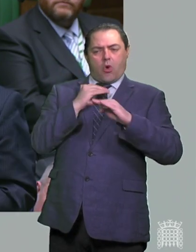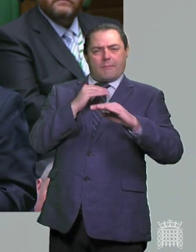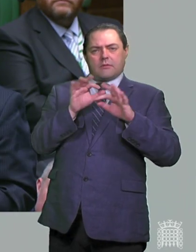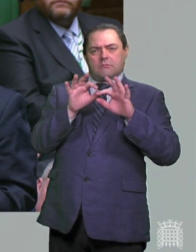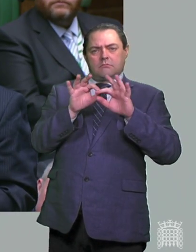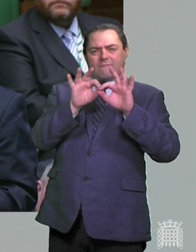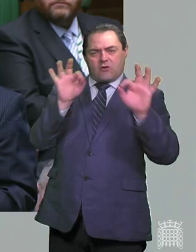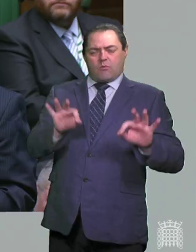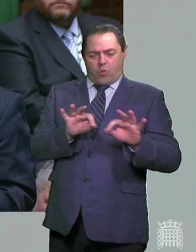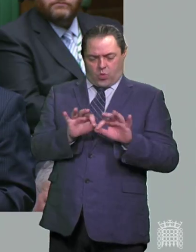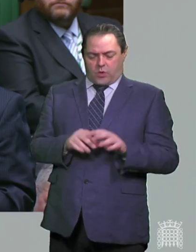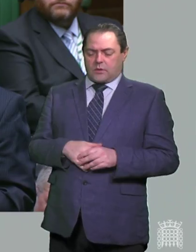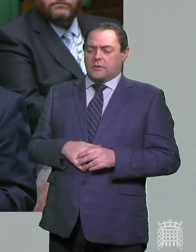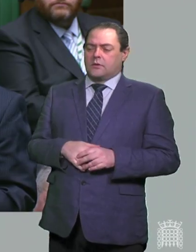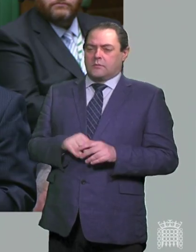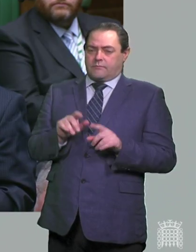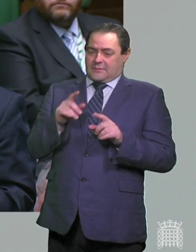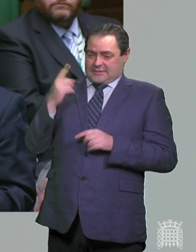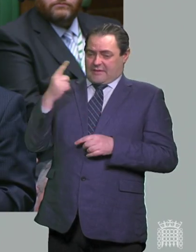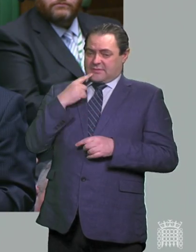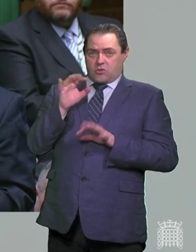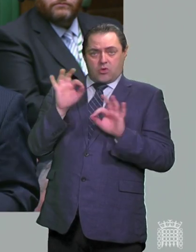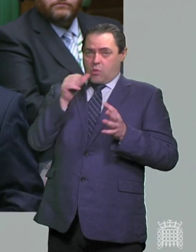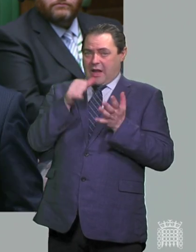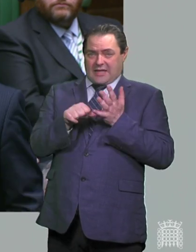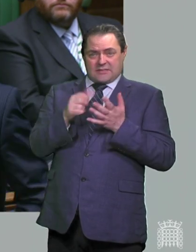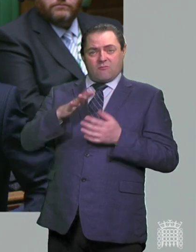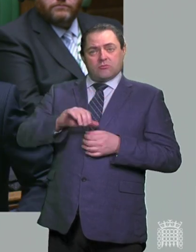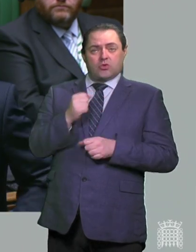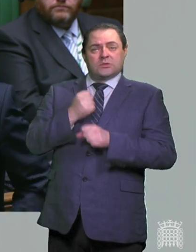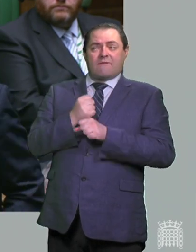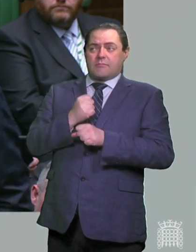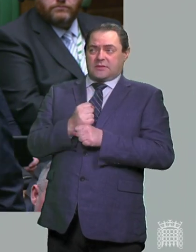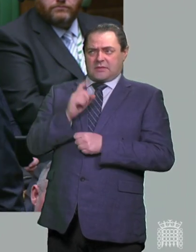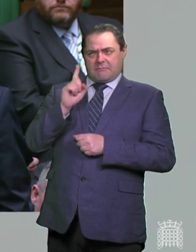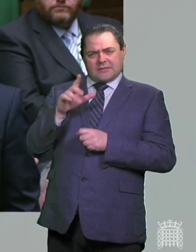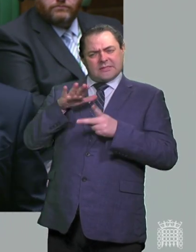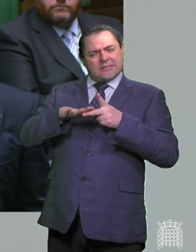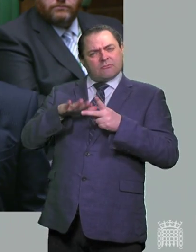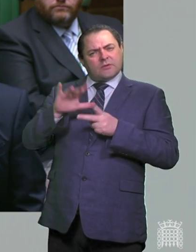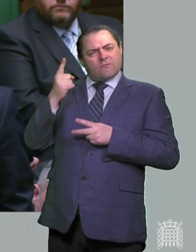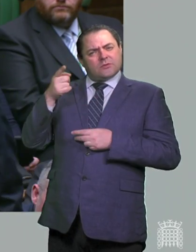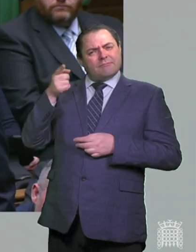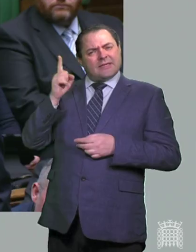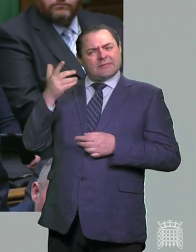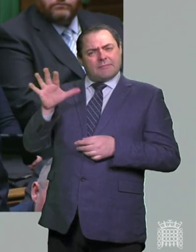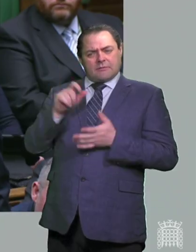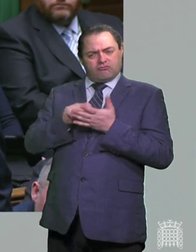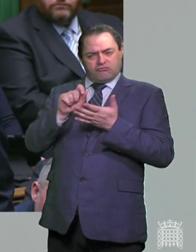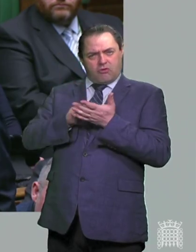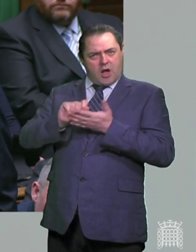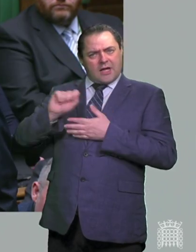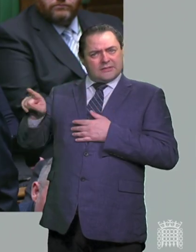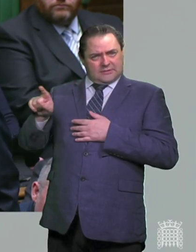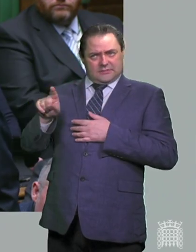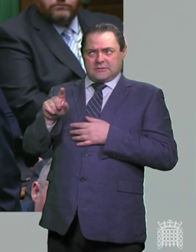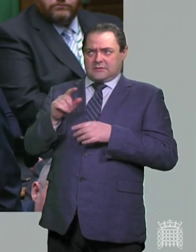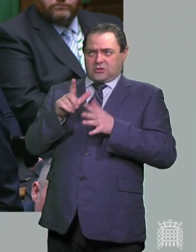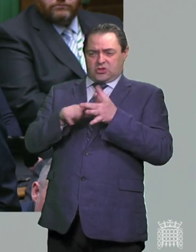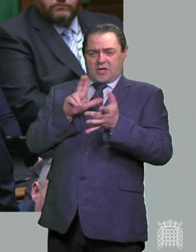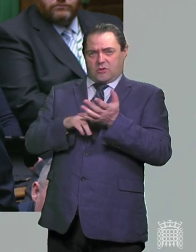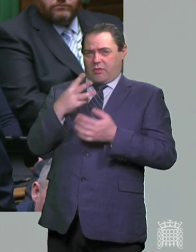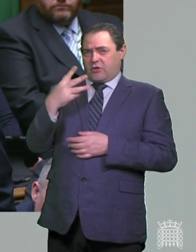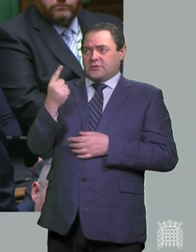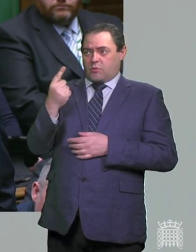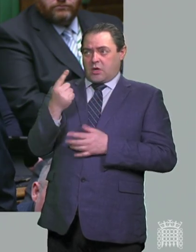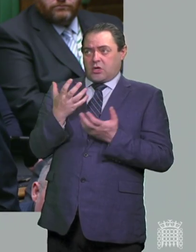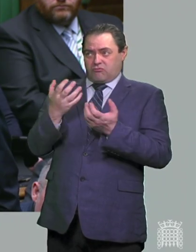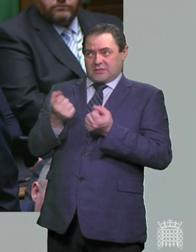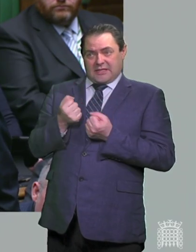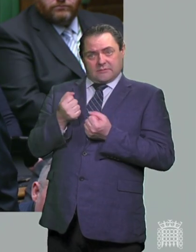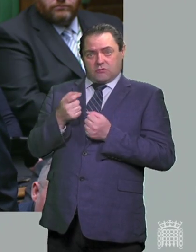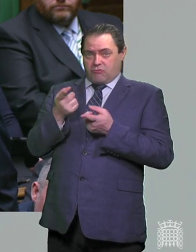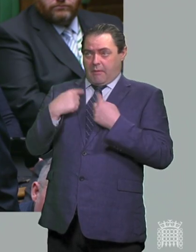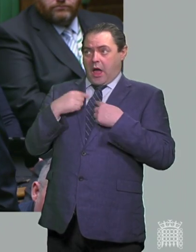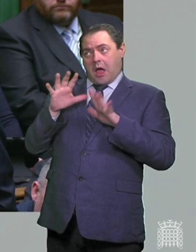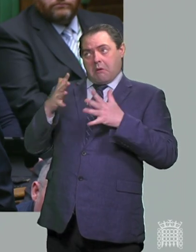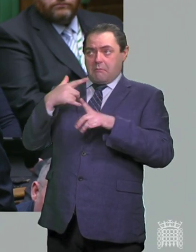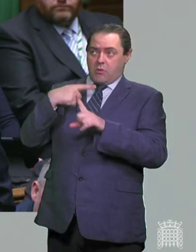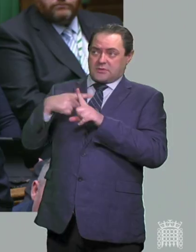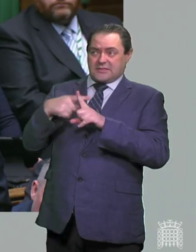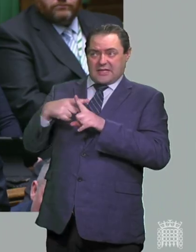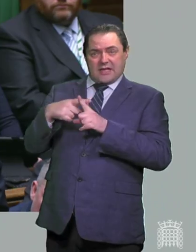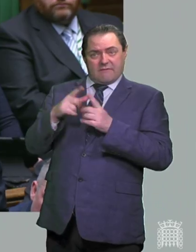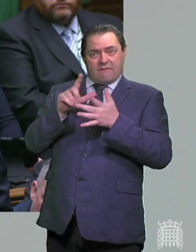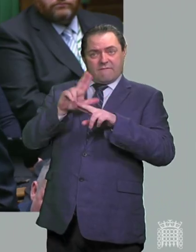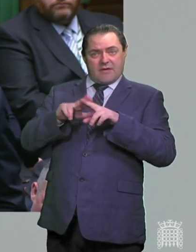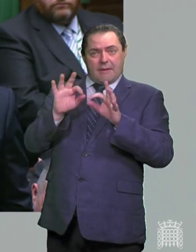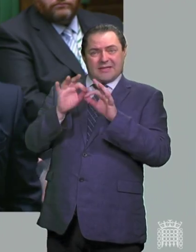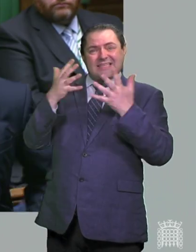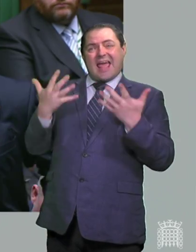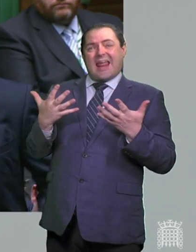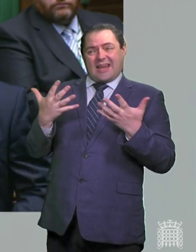He also stated that there had been no request by letter from the Scottish Government, yet the Deputy First Minister wrote to the UK Government on 31 January and even received a positive reply on 10 February.